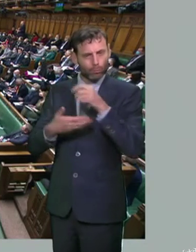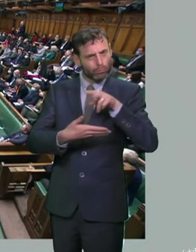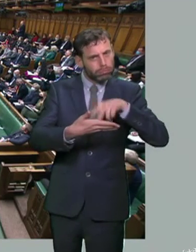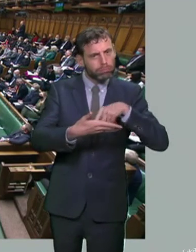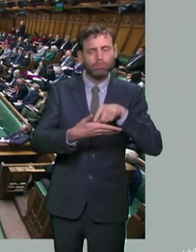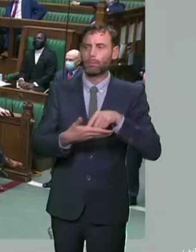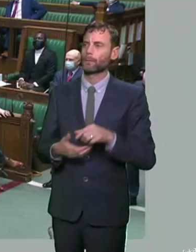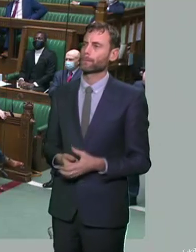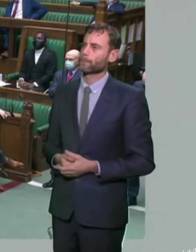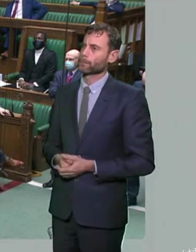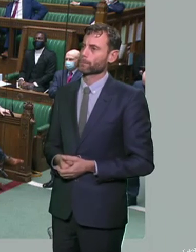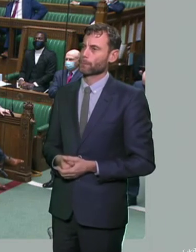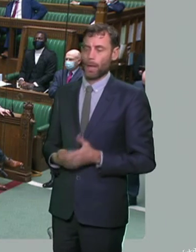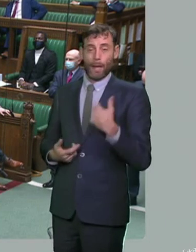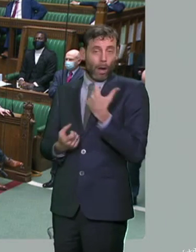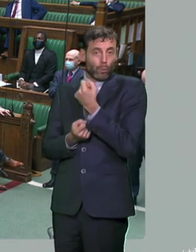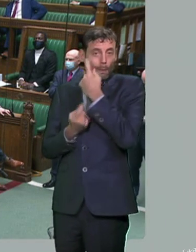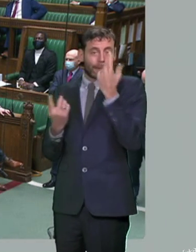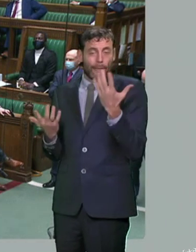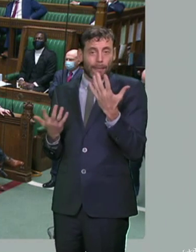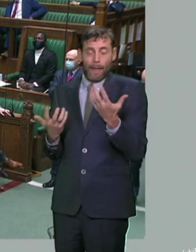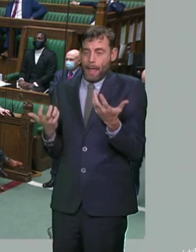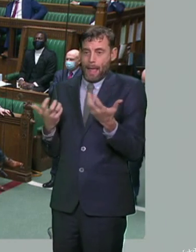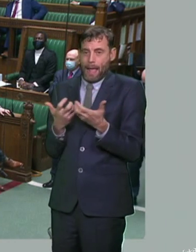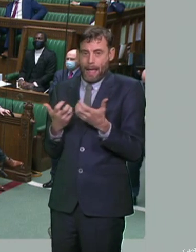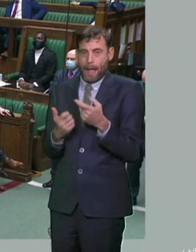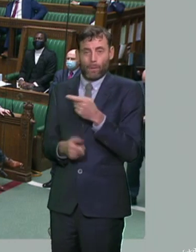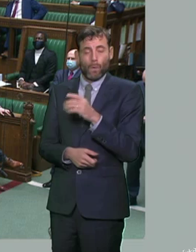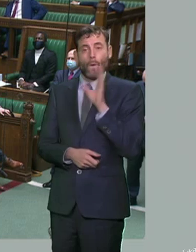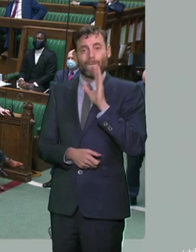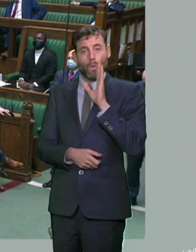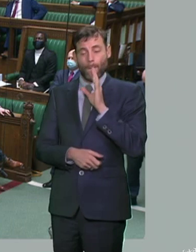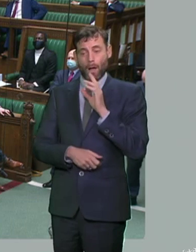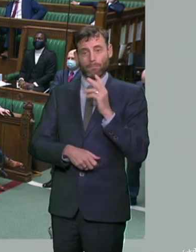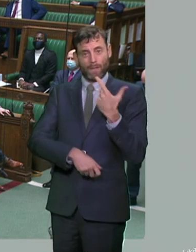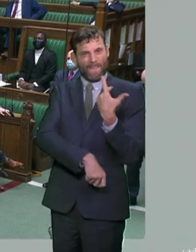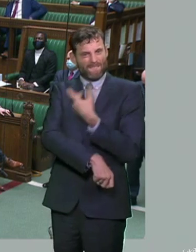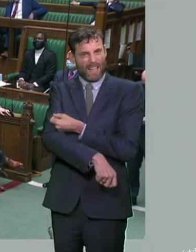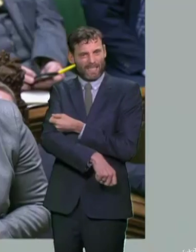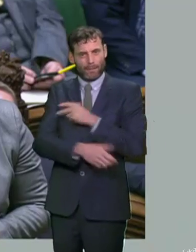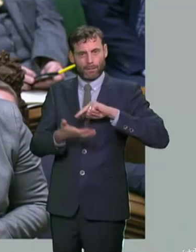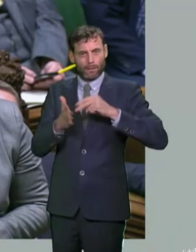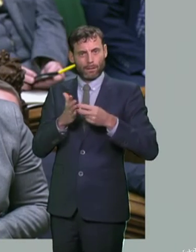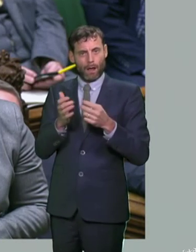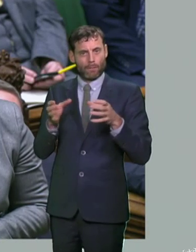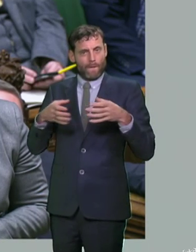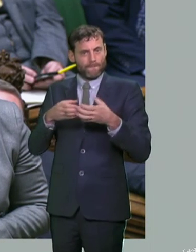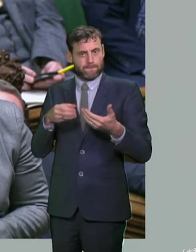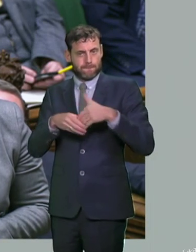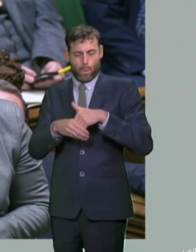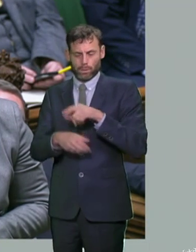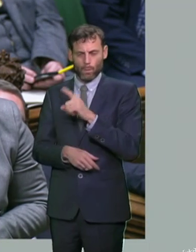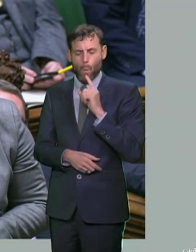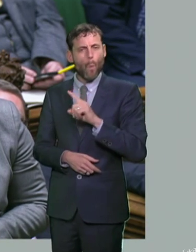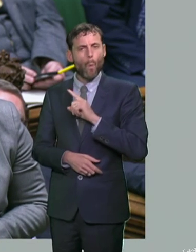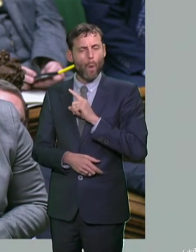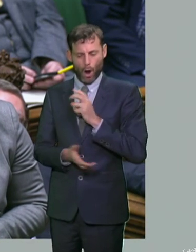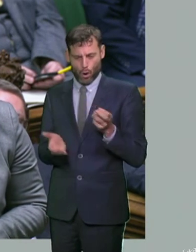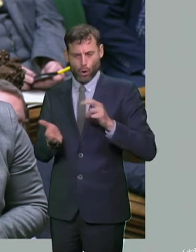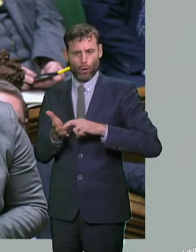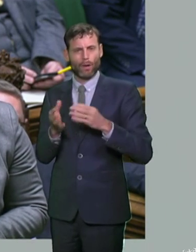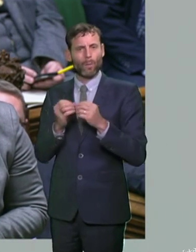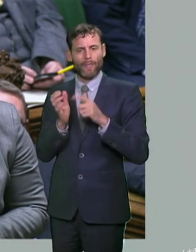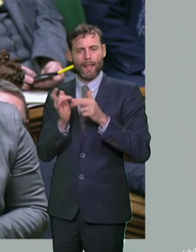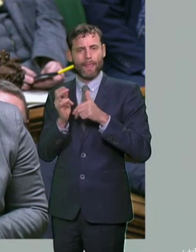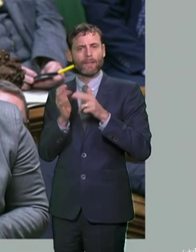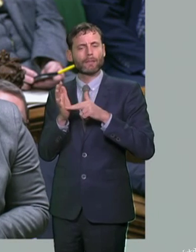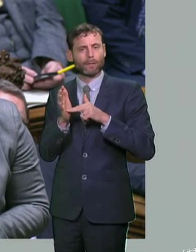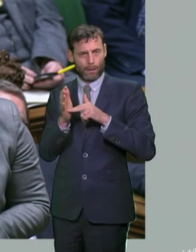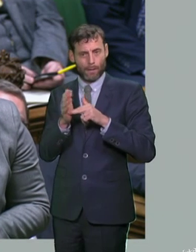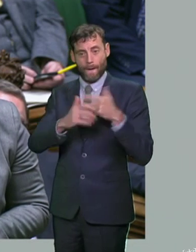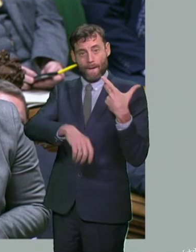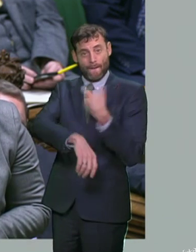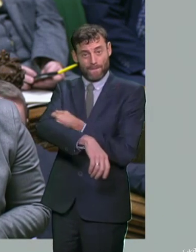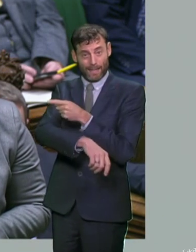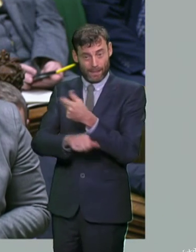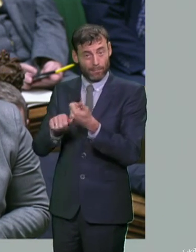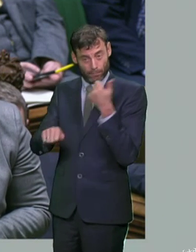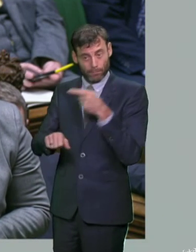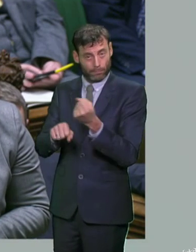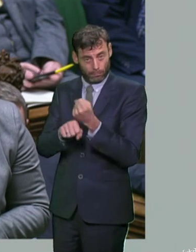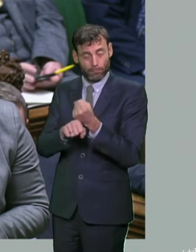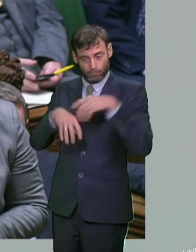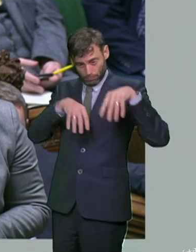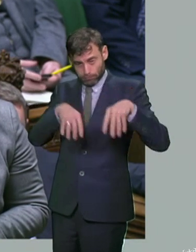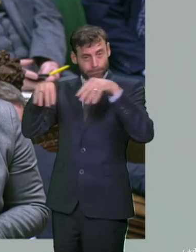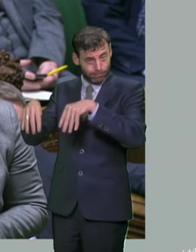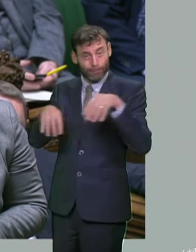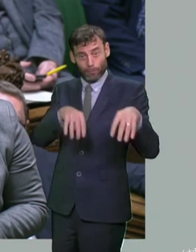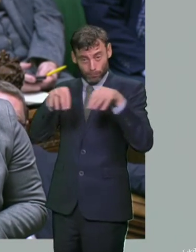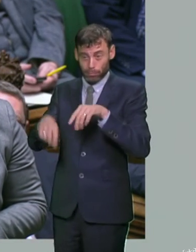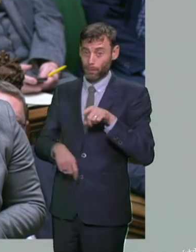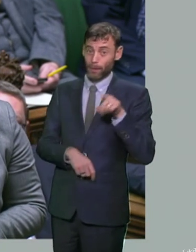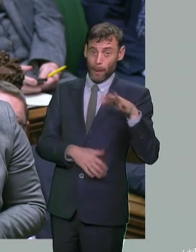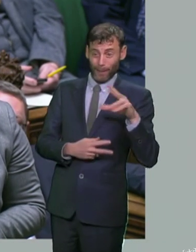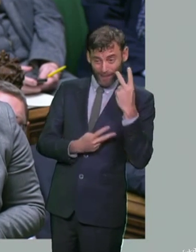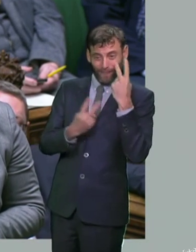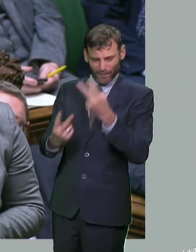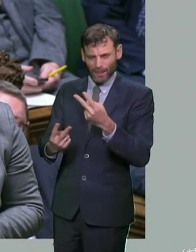“Inexplicable” is how the former vaccine taskforce chair Kate Bingham described this Government’s decision to cancel their contract with Livingston-based vaccine developer Valneva—a company that the Prime Minister has himself visited.